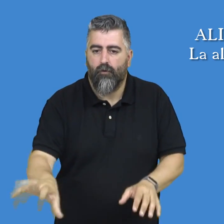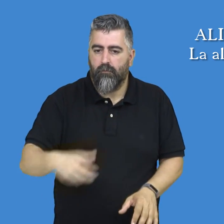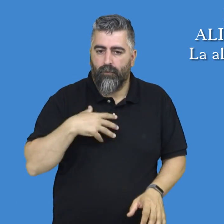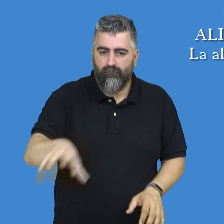poder